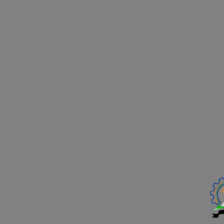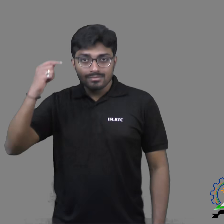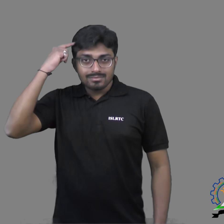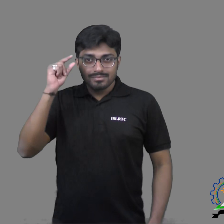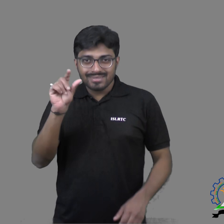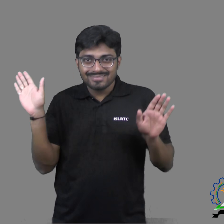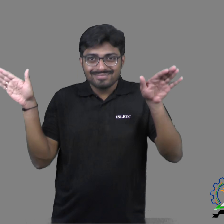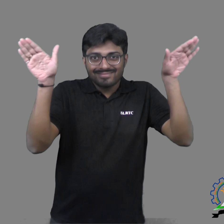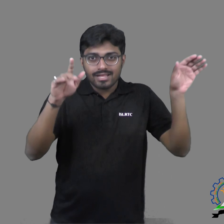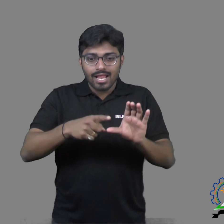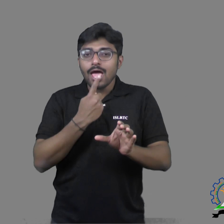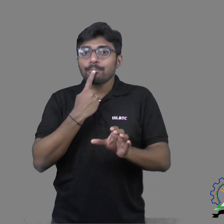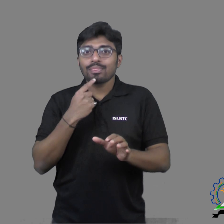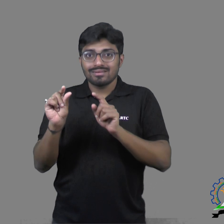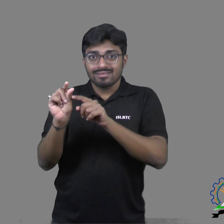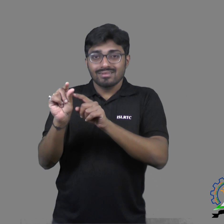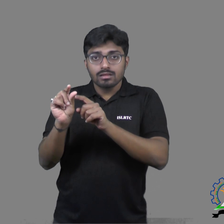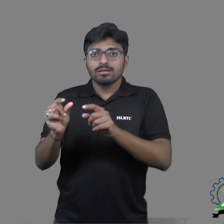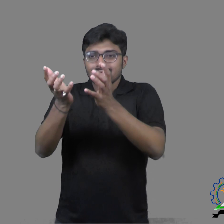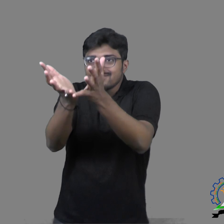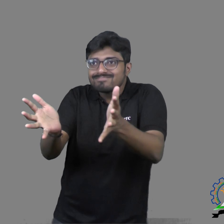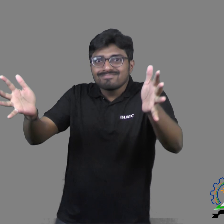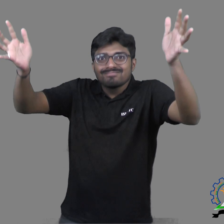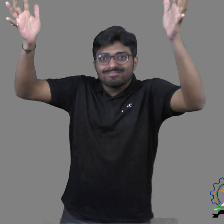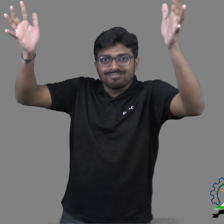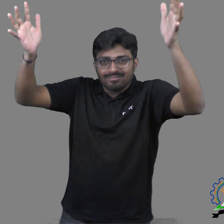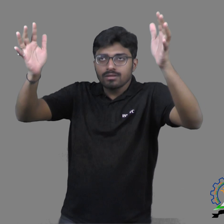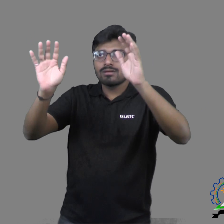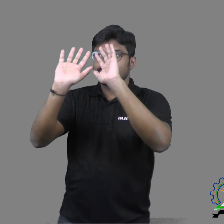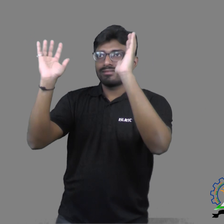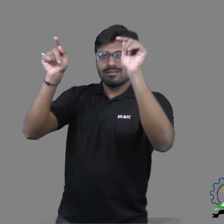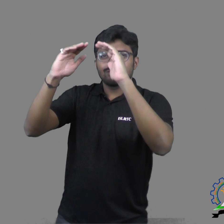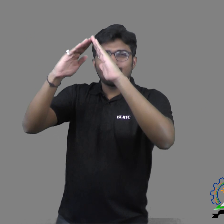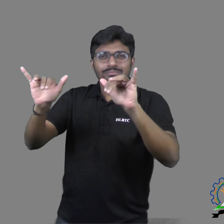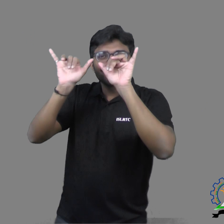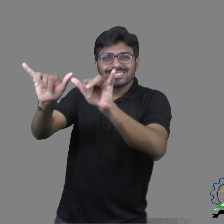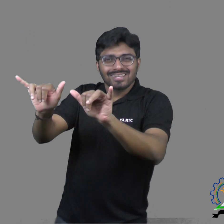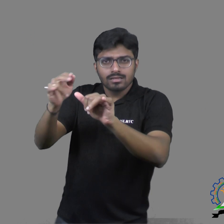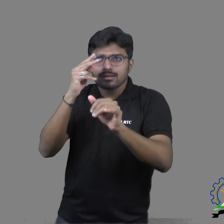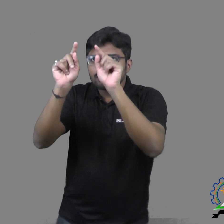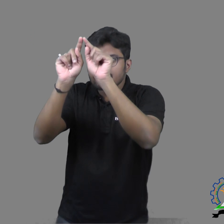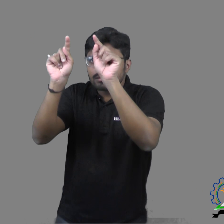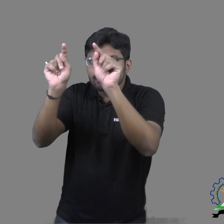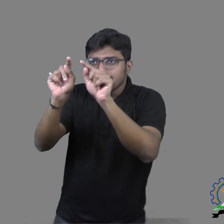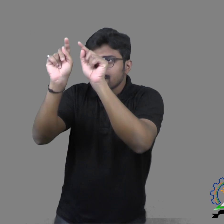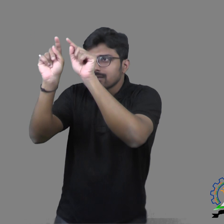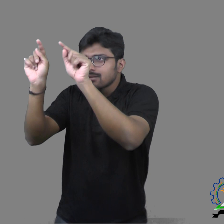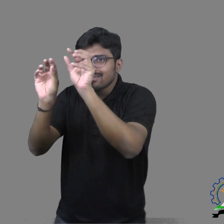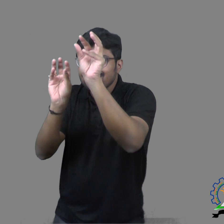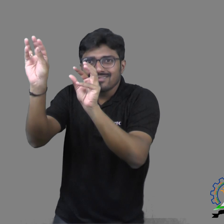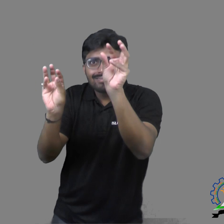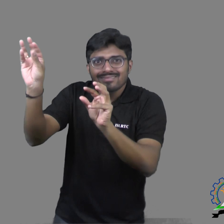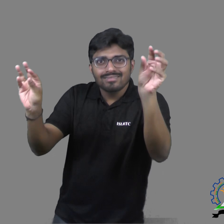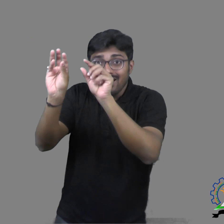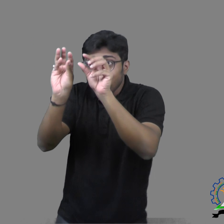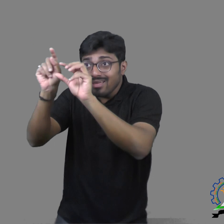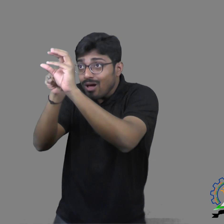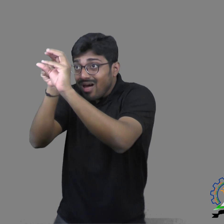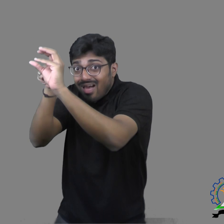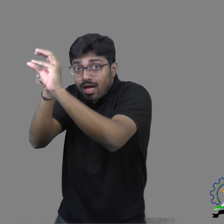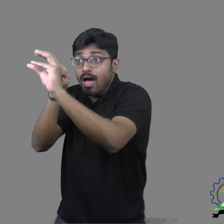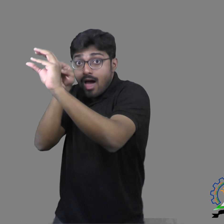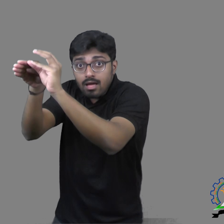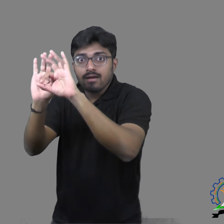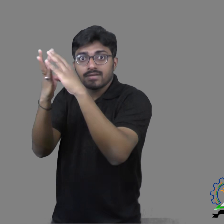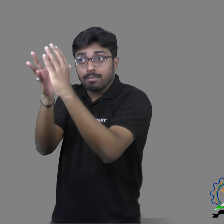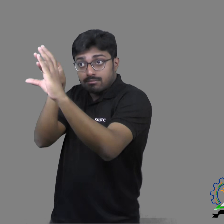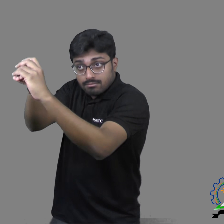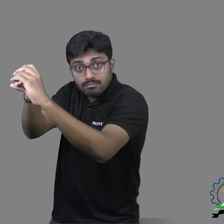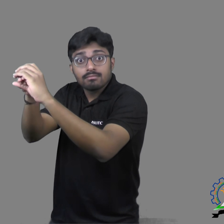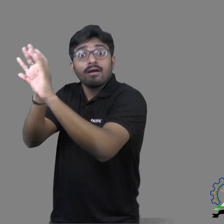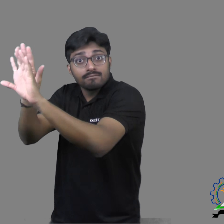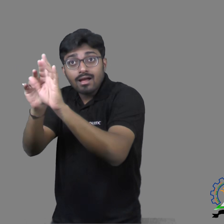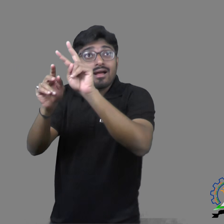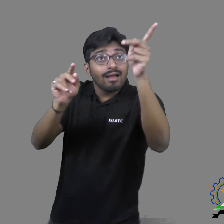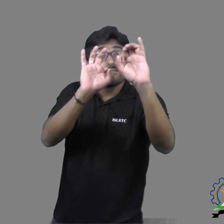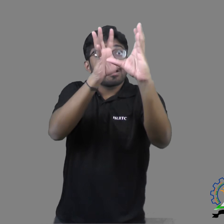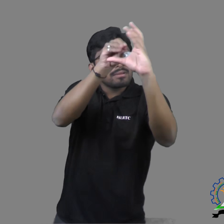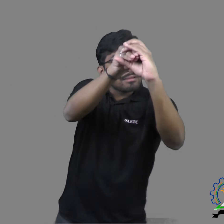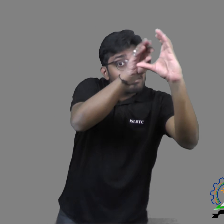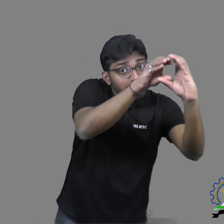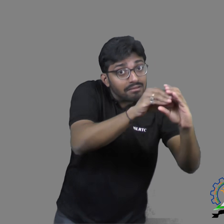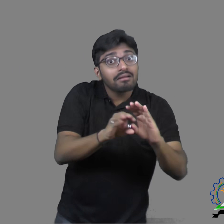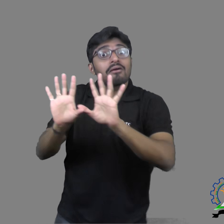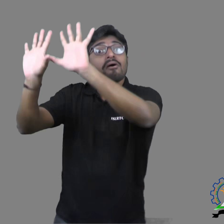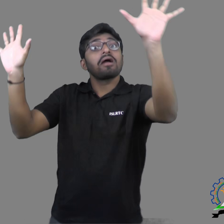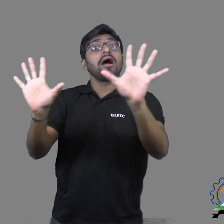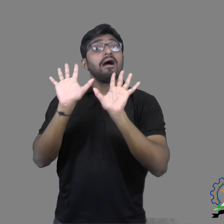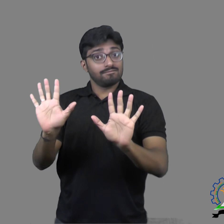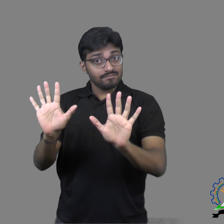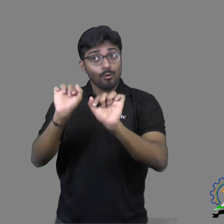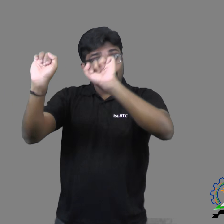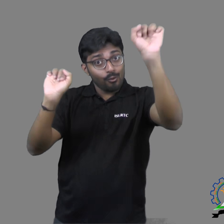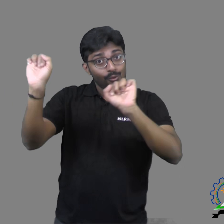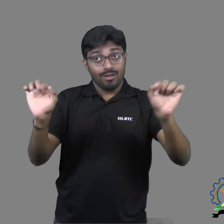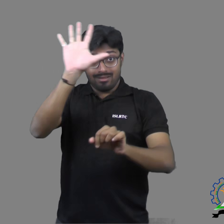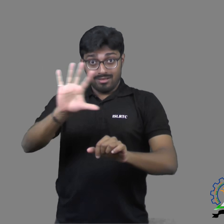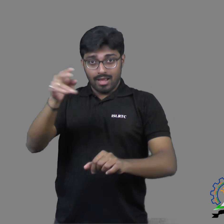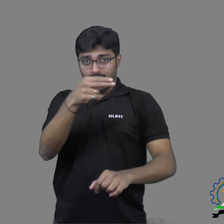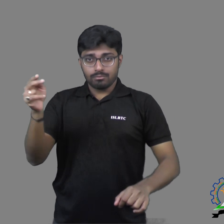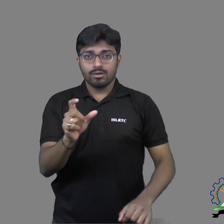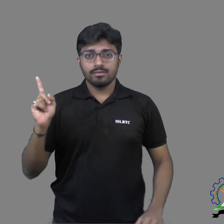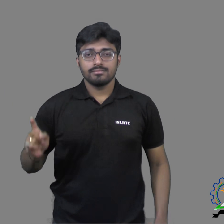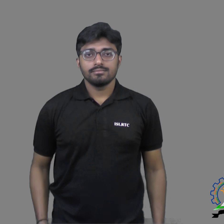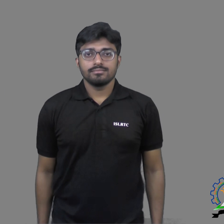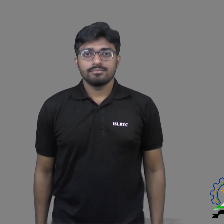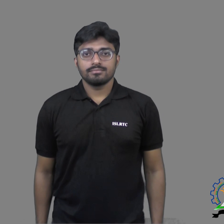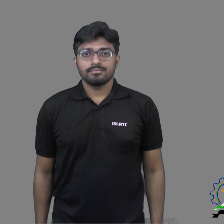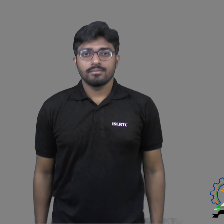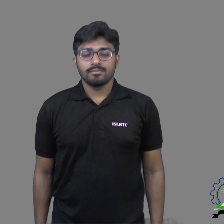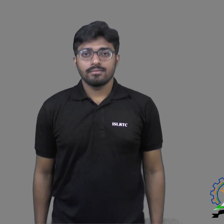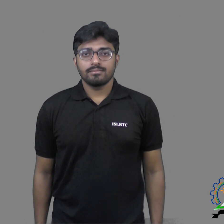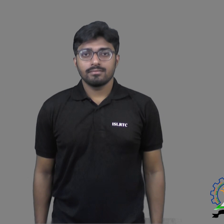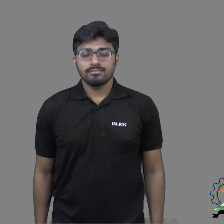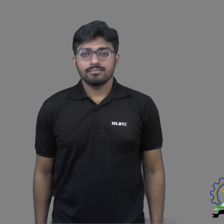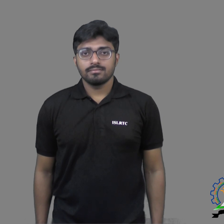Colony of honey bee